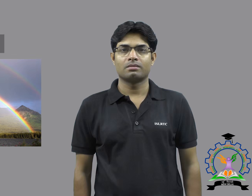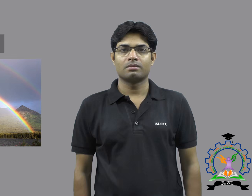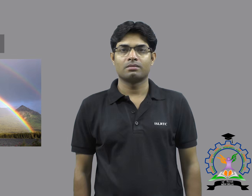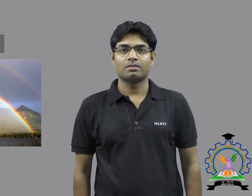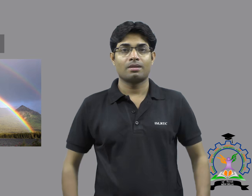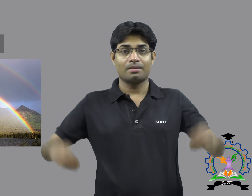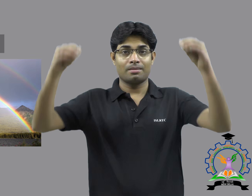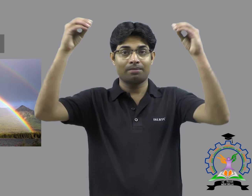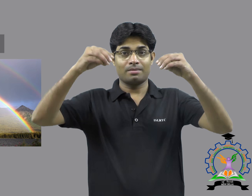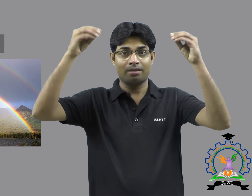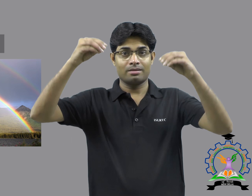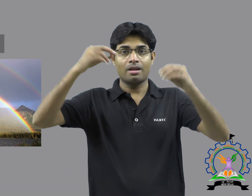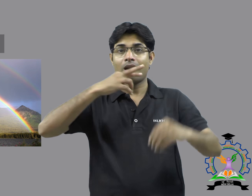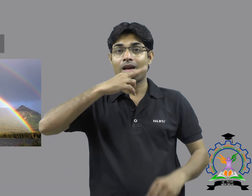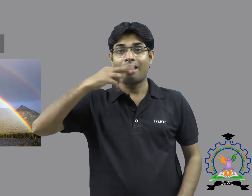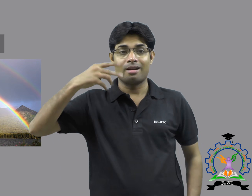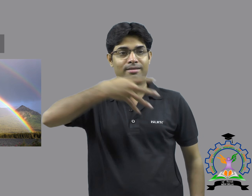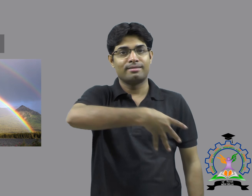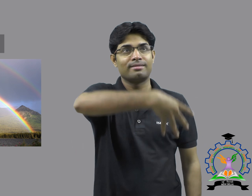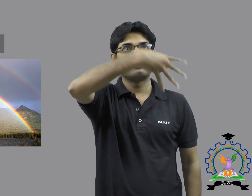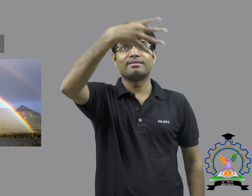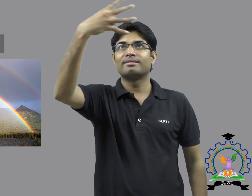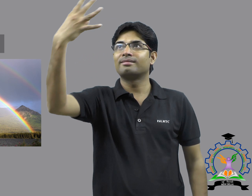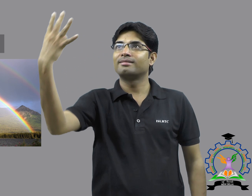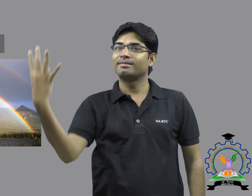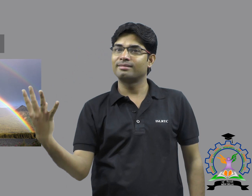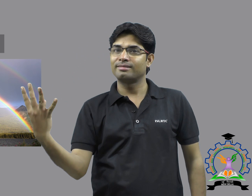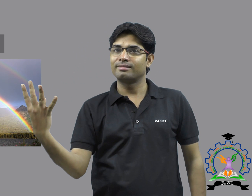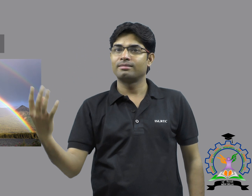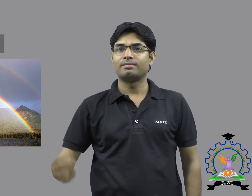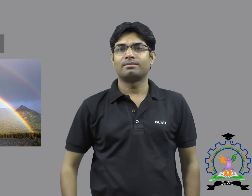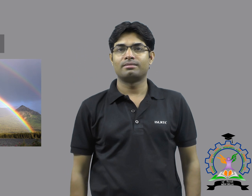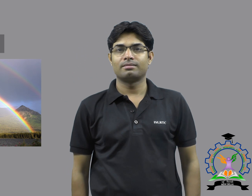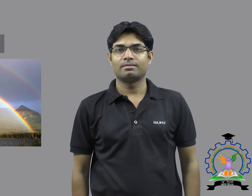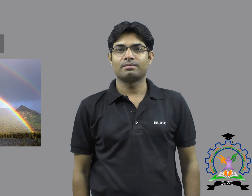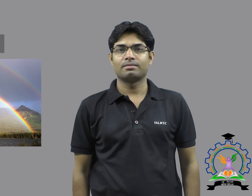Rainbow